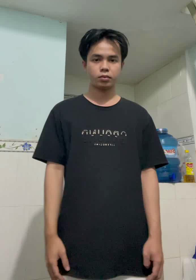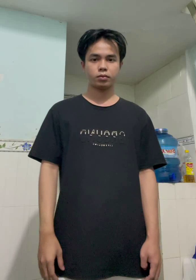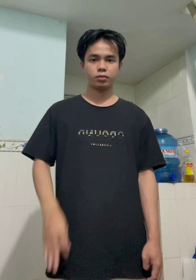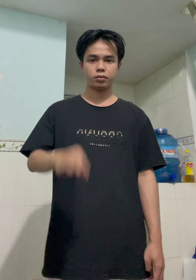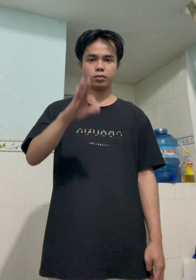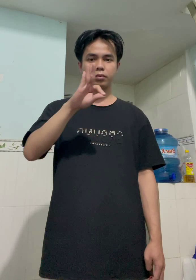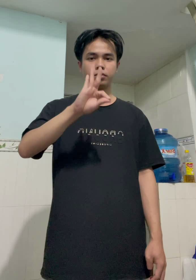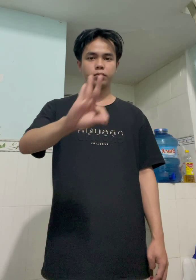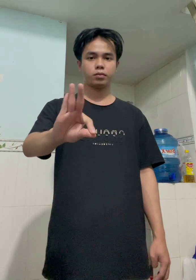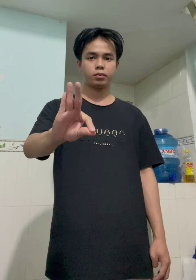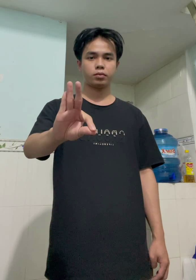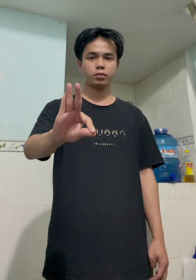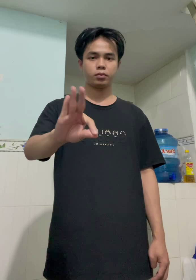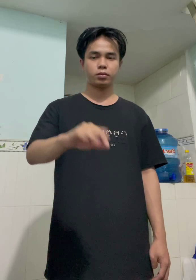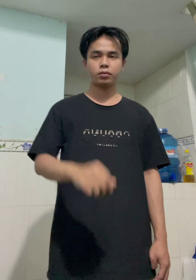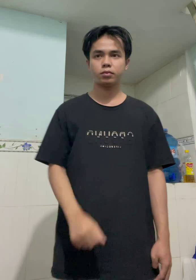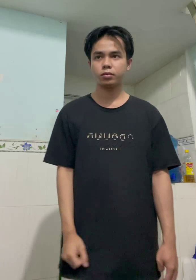t